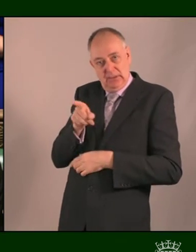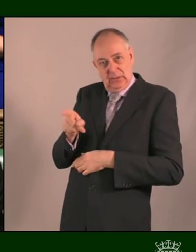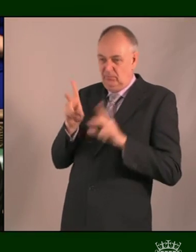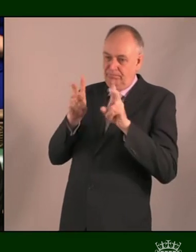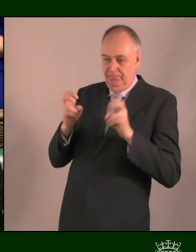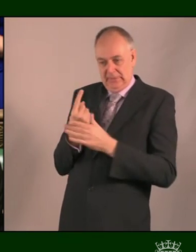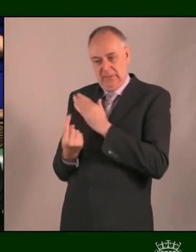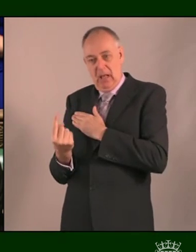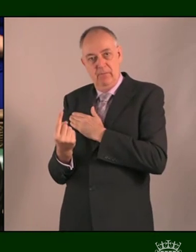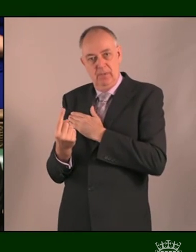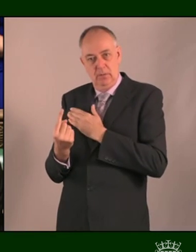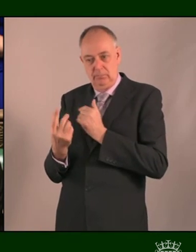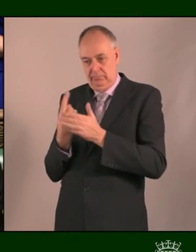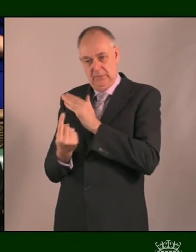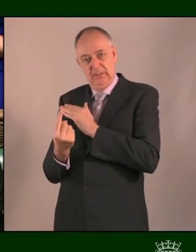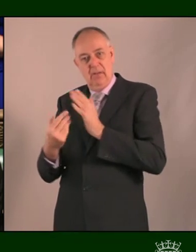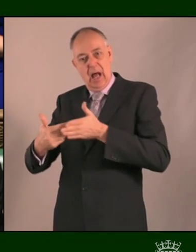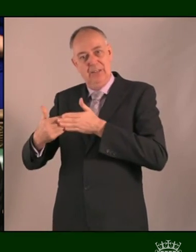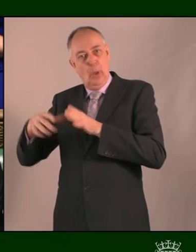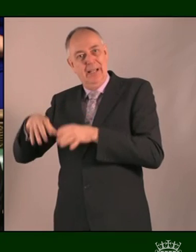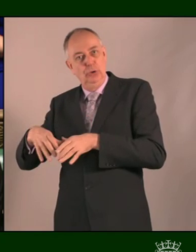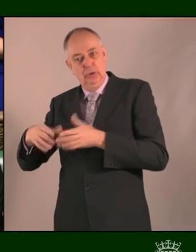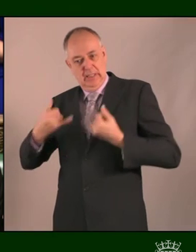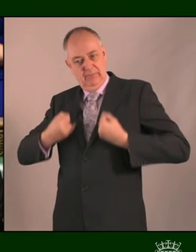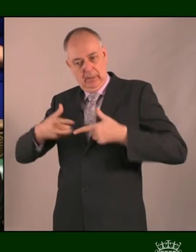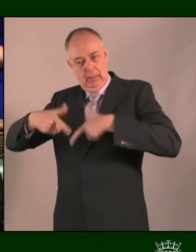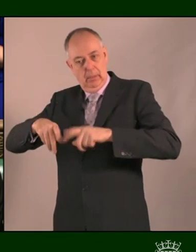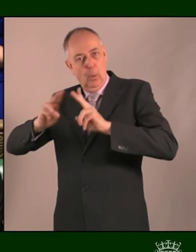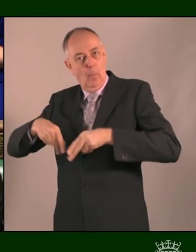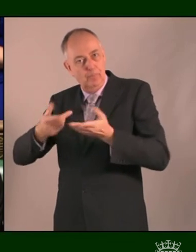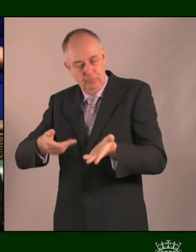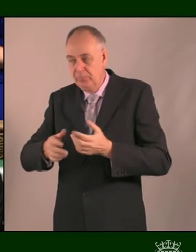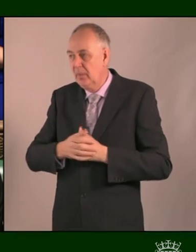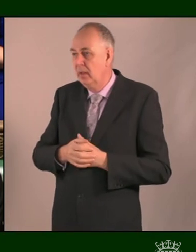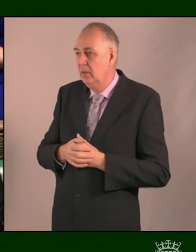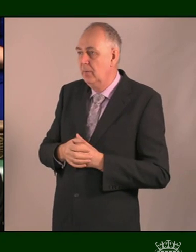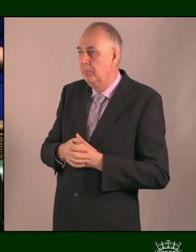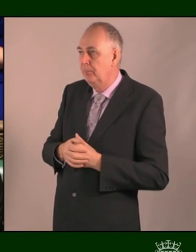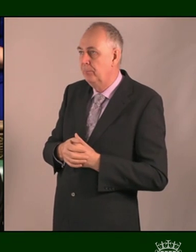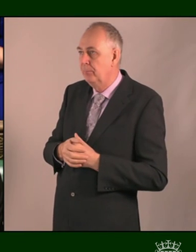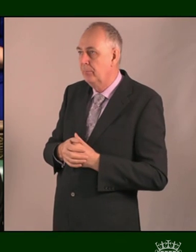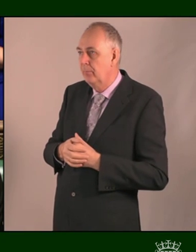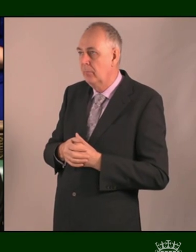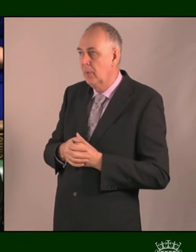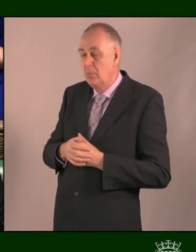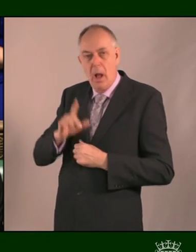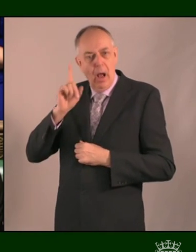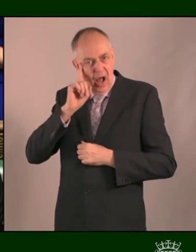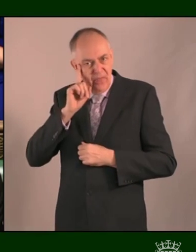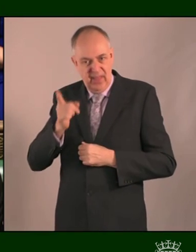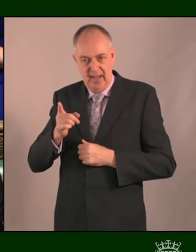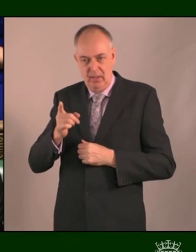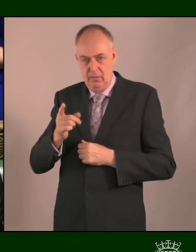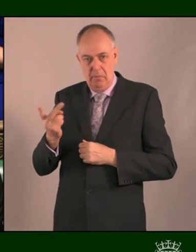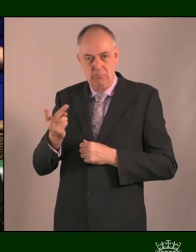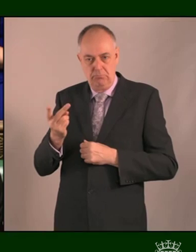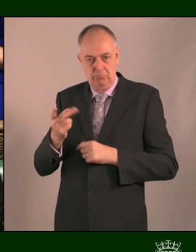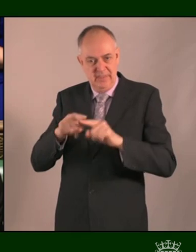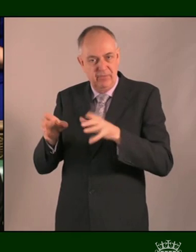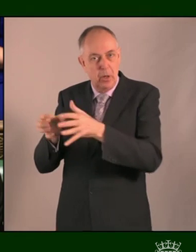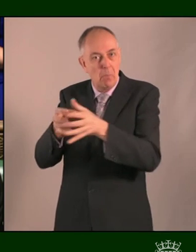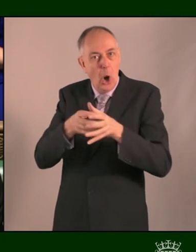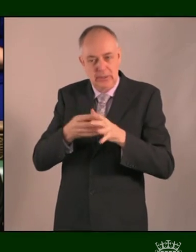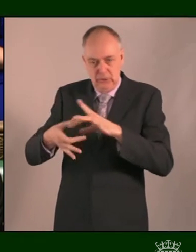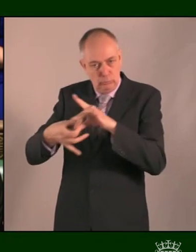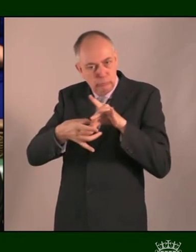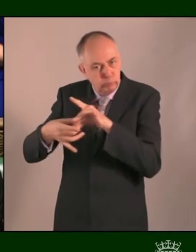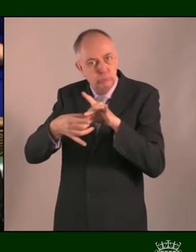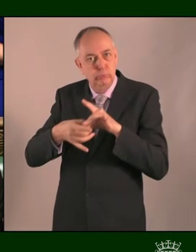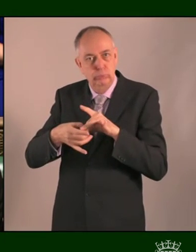I think that members of the public have appreciated the way that, hitherto, Members have come together across the Floor of this House to deal with the crisis.